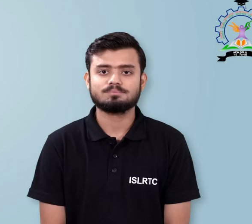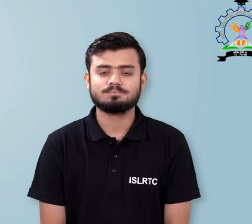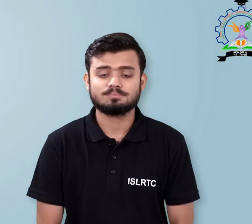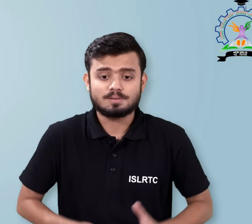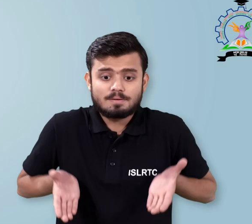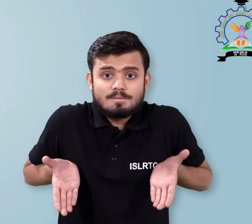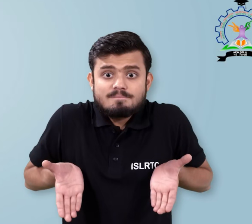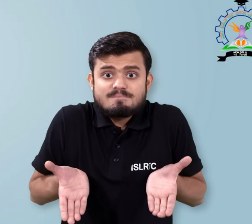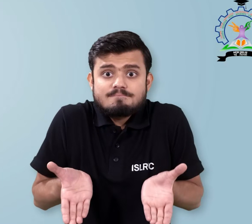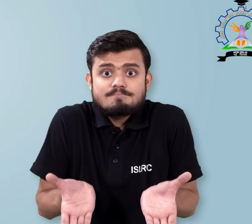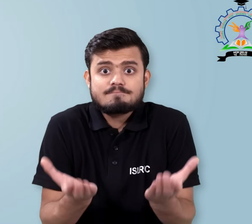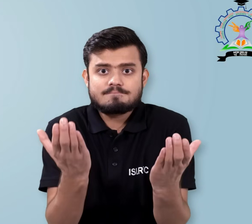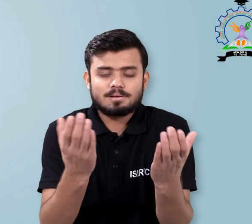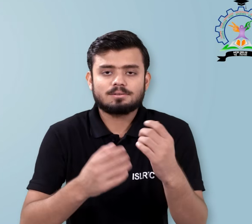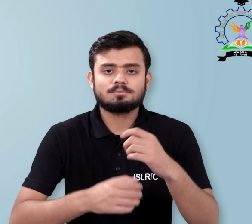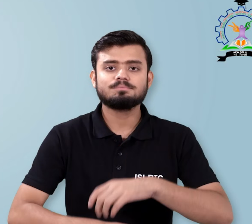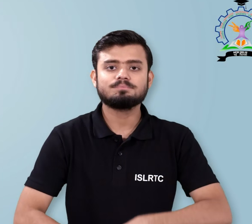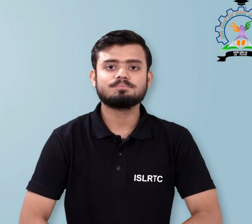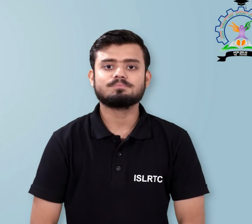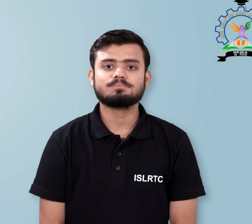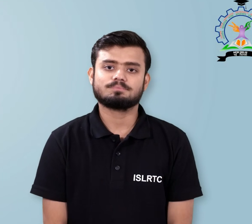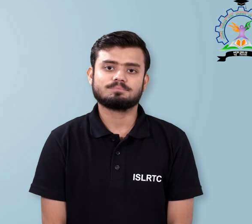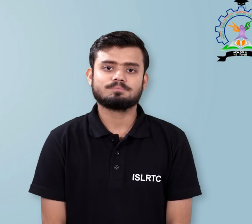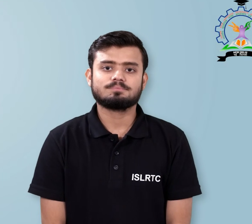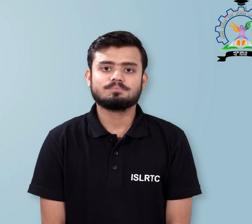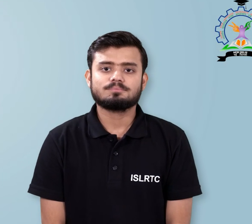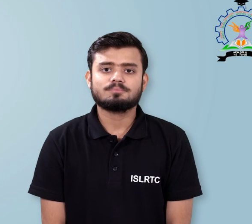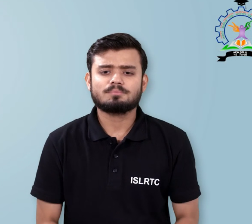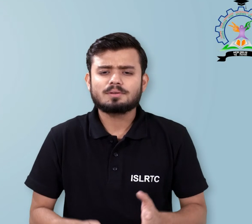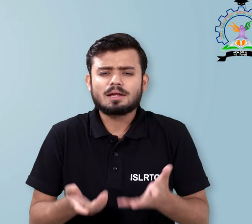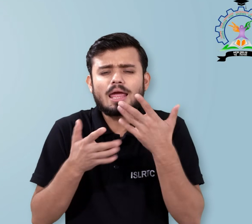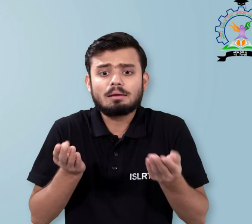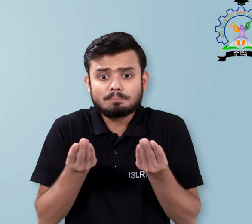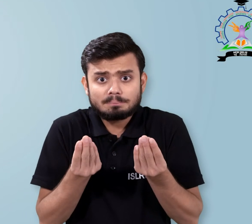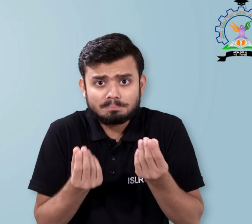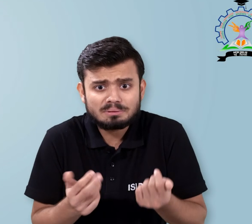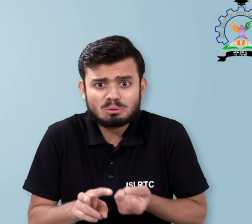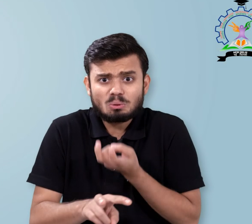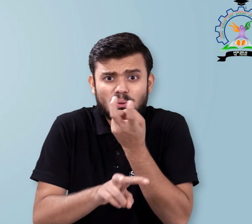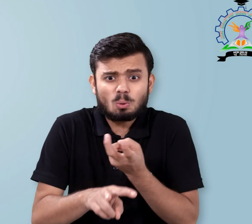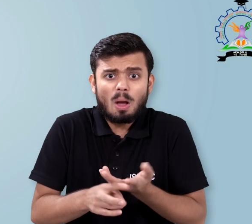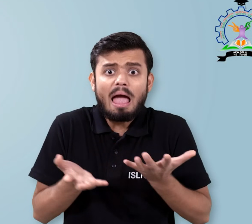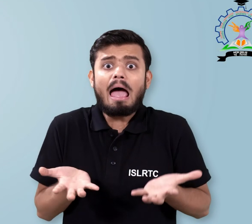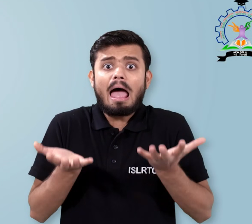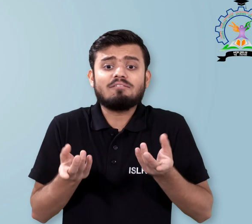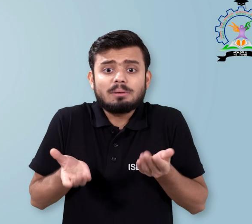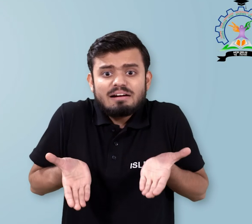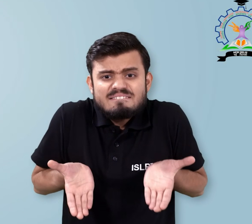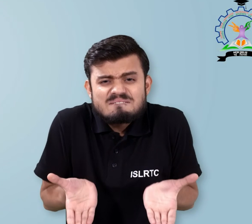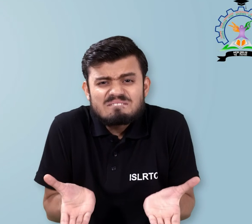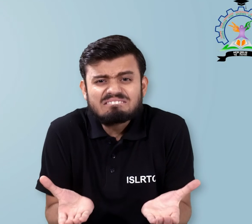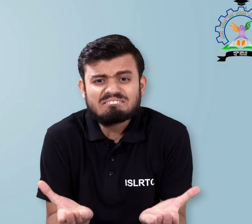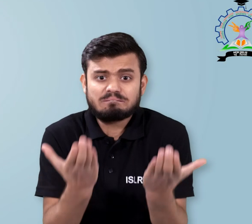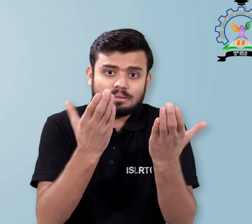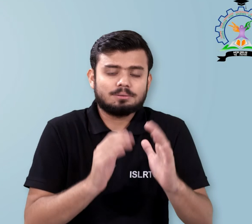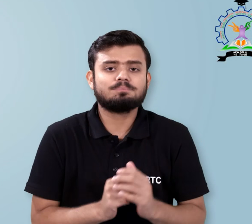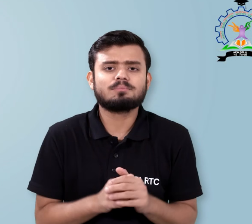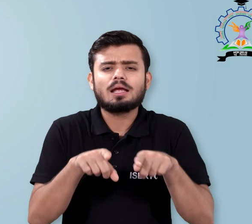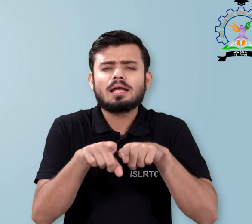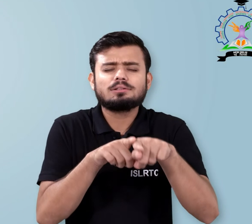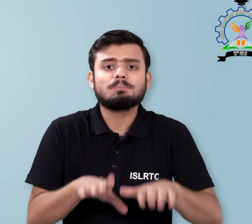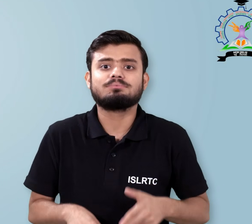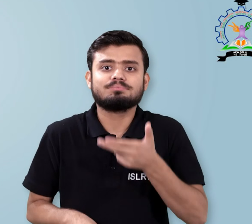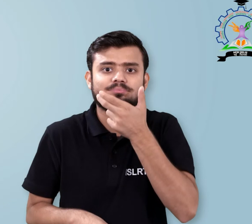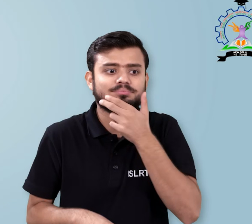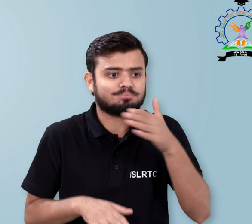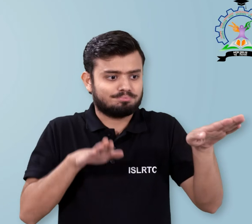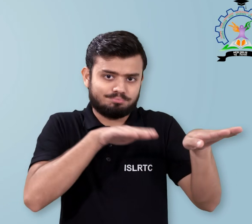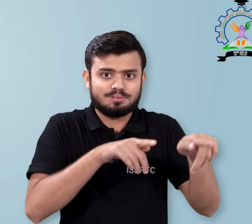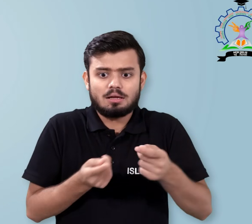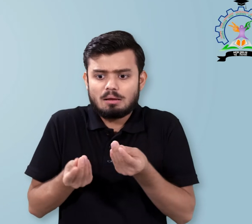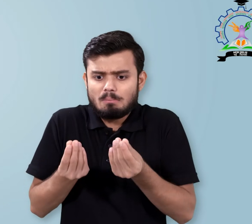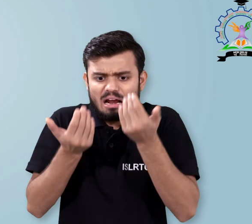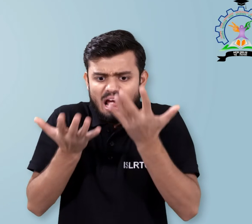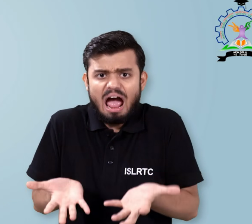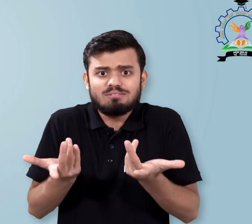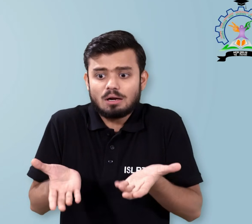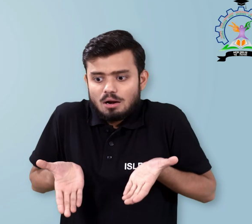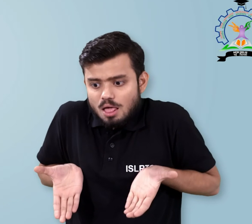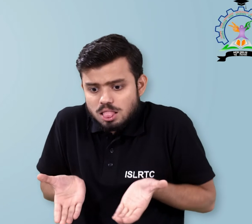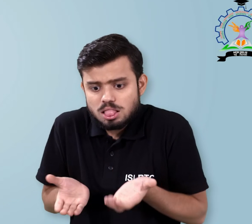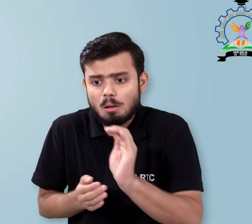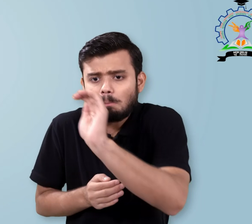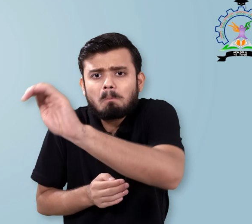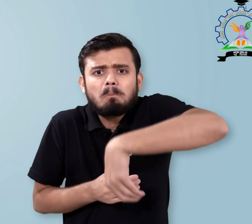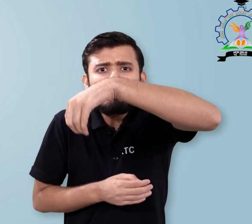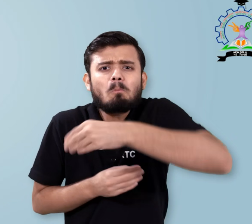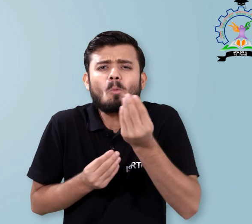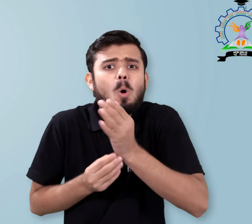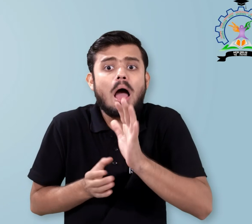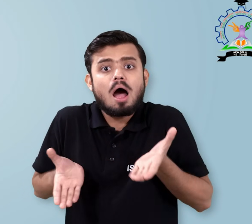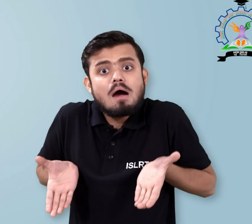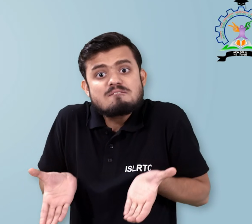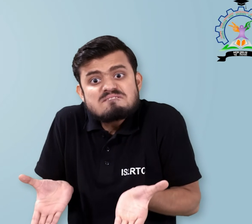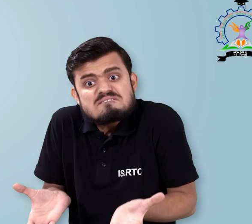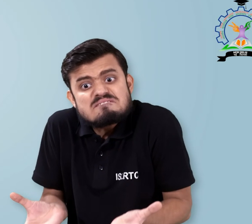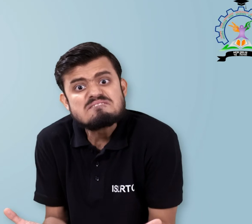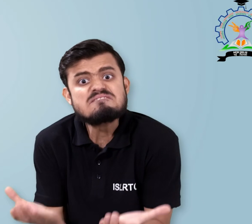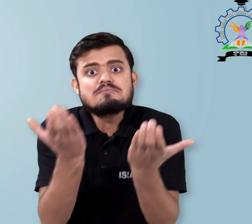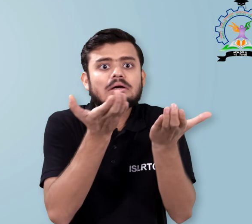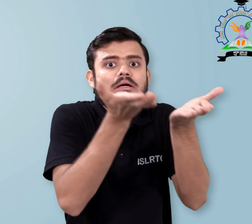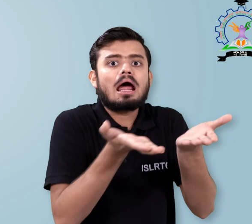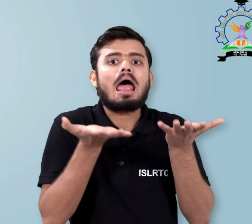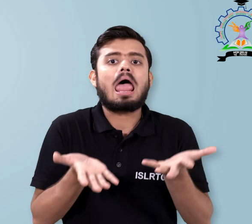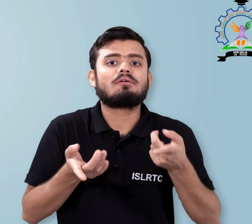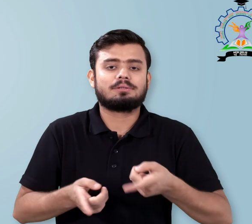Bulldozer A heavy vehicle with a large blade in front used to move soil or rocks.